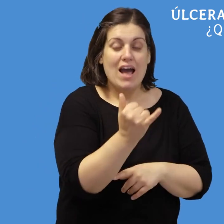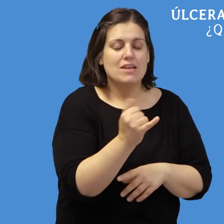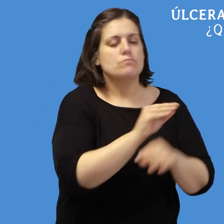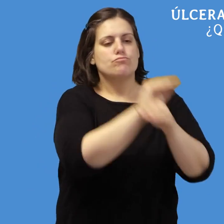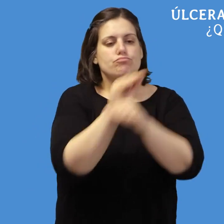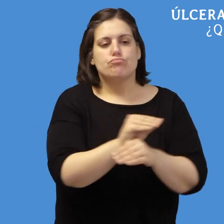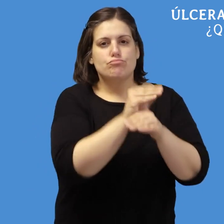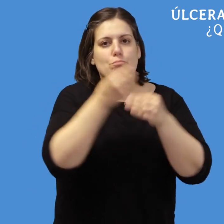cuidar